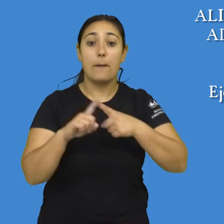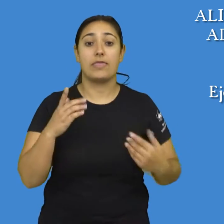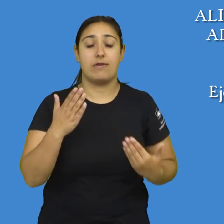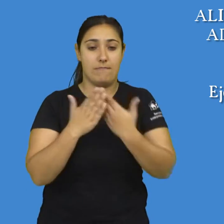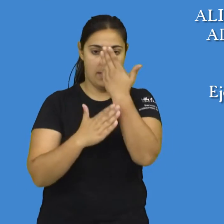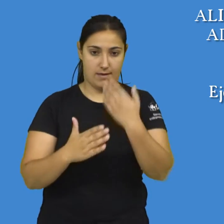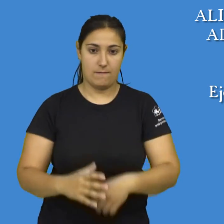día